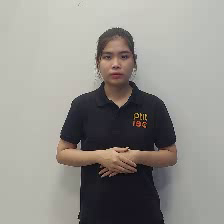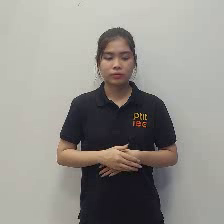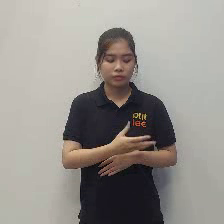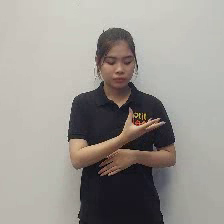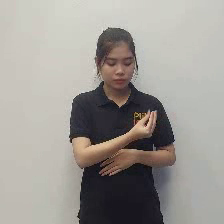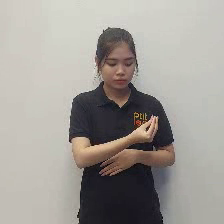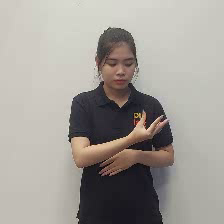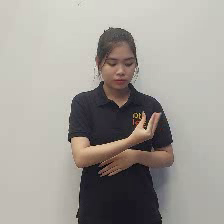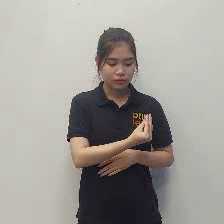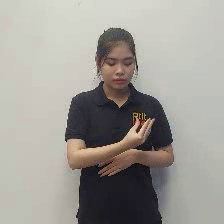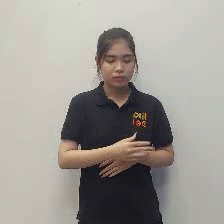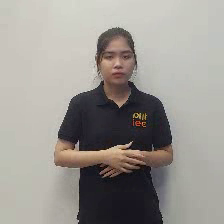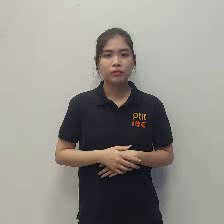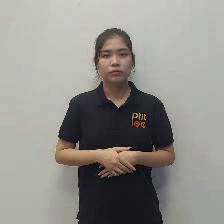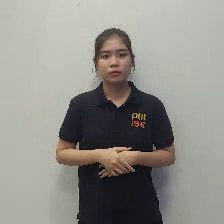Xúc động